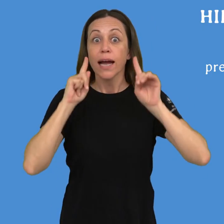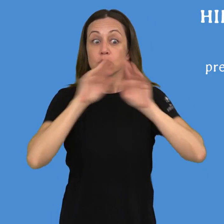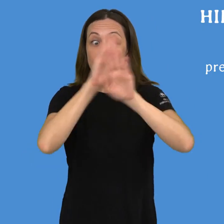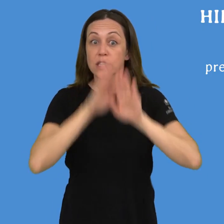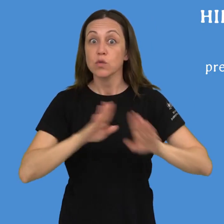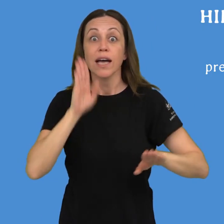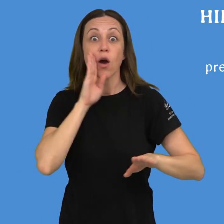resultado